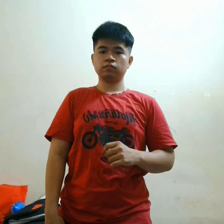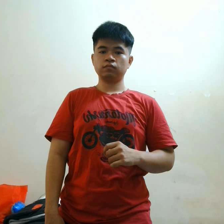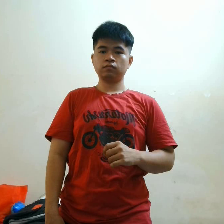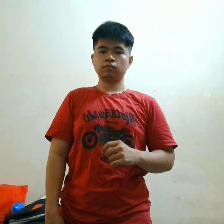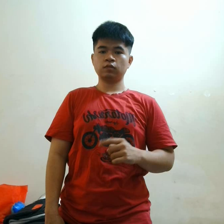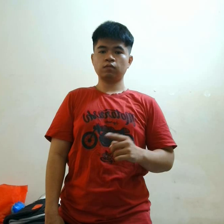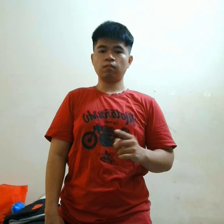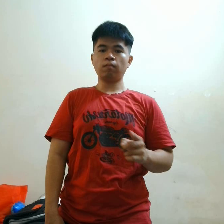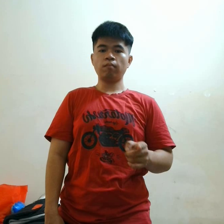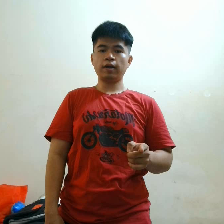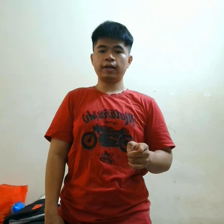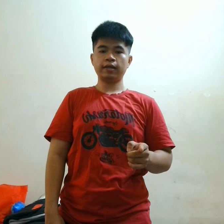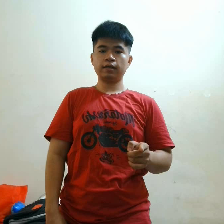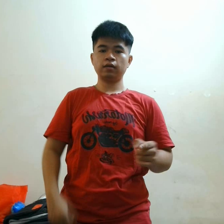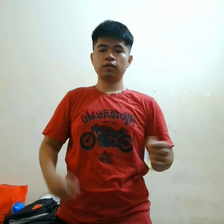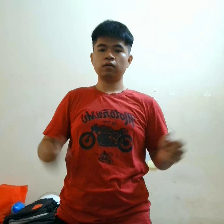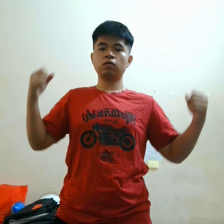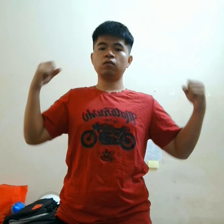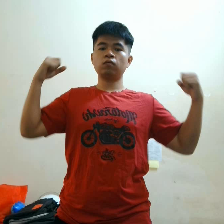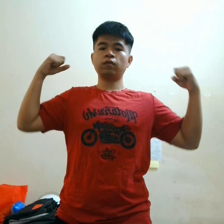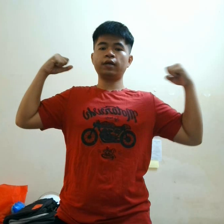ban khoe khong